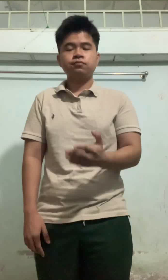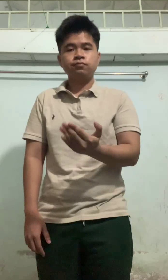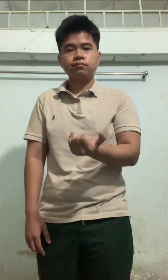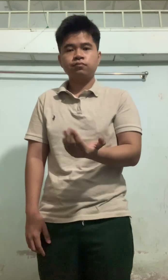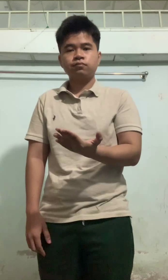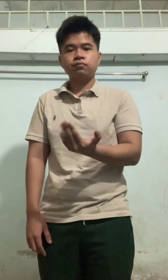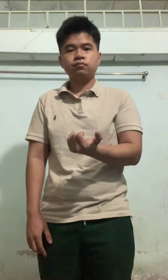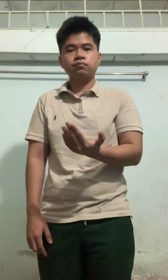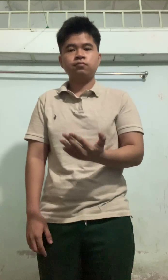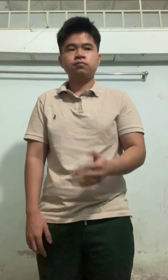yeu cau